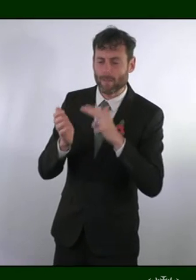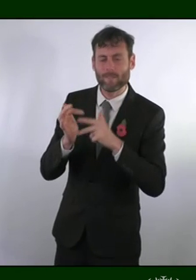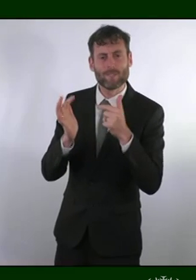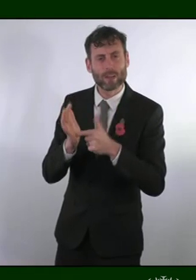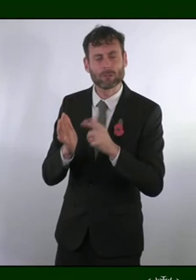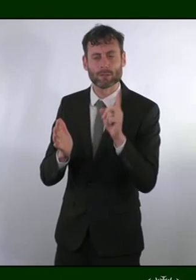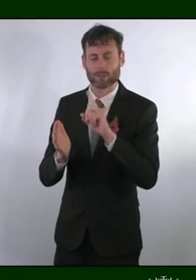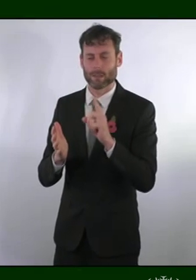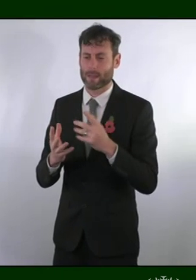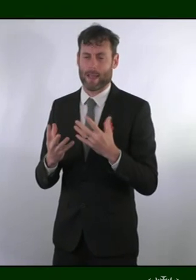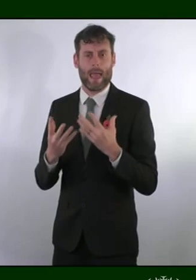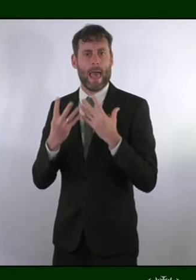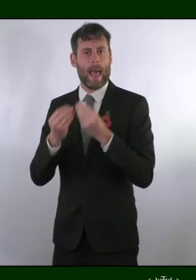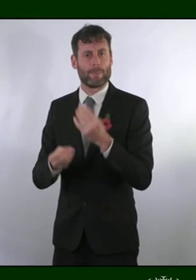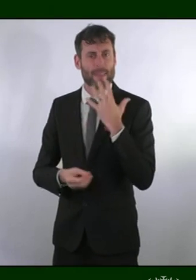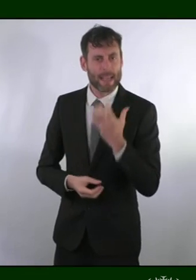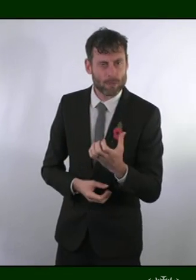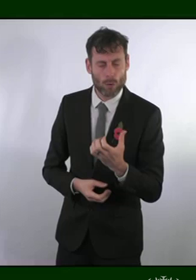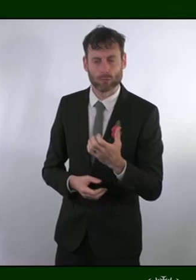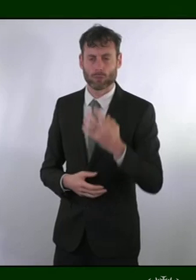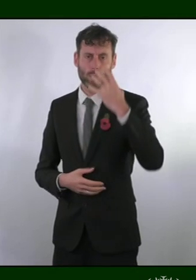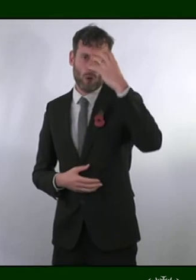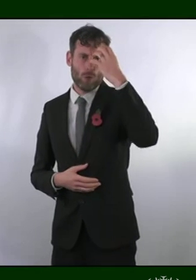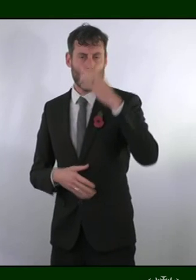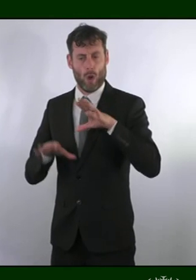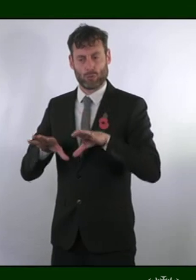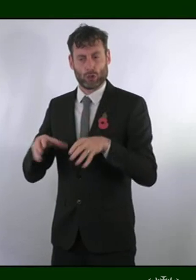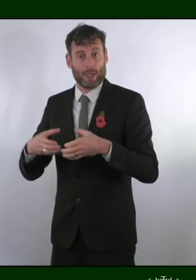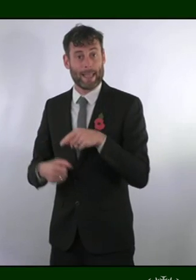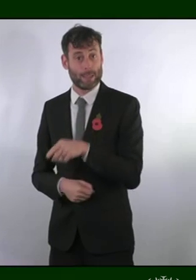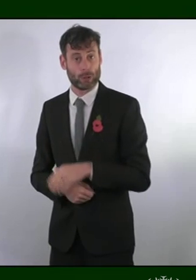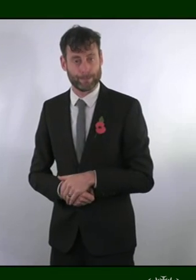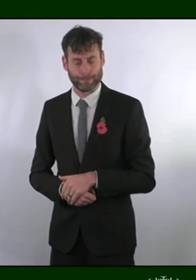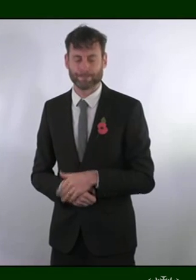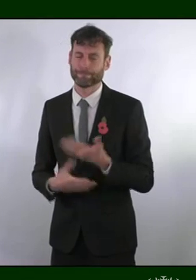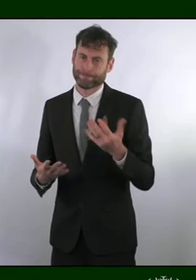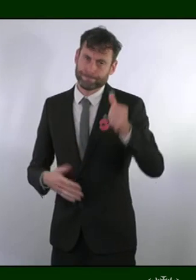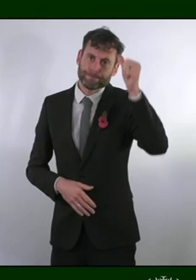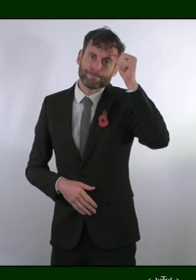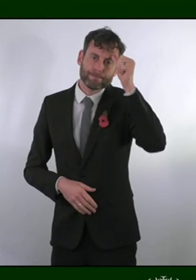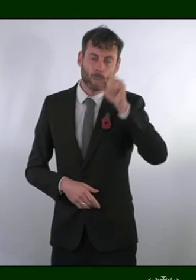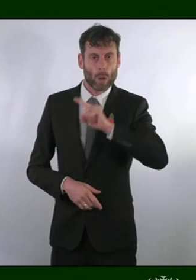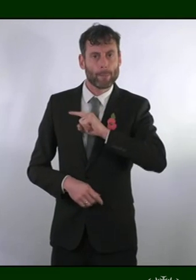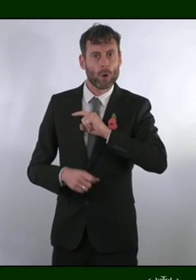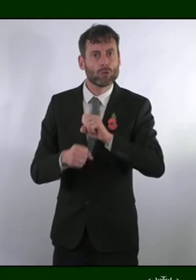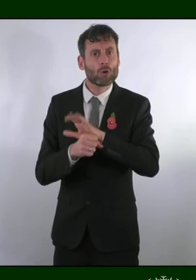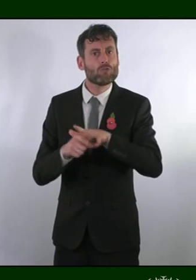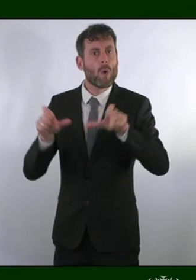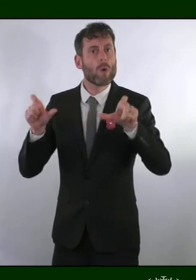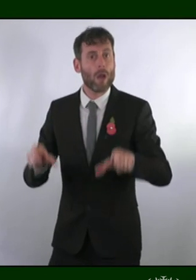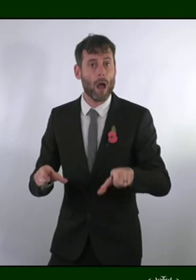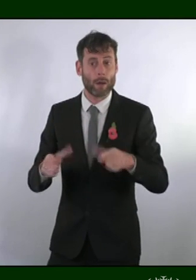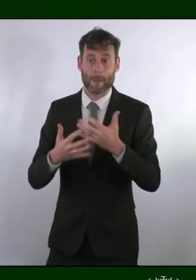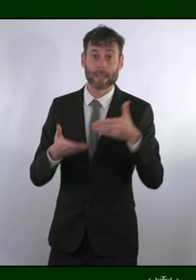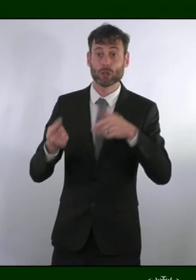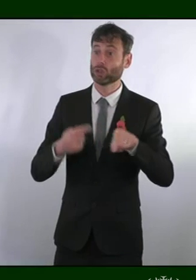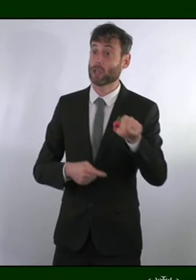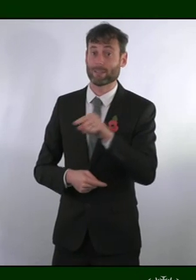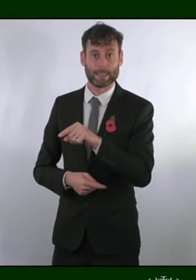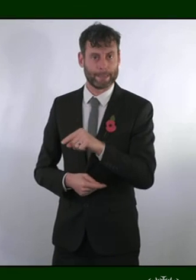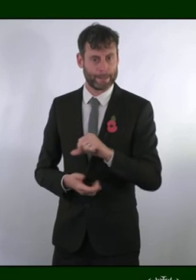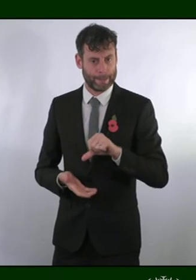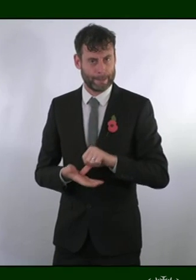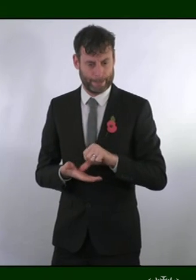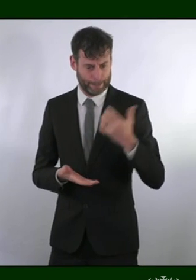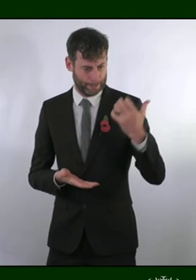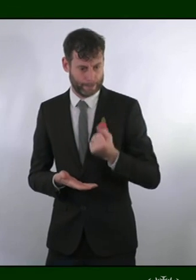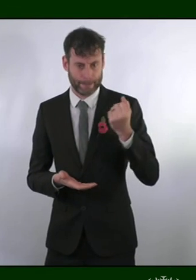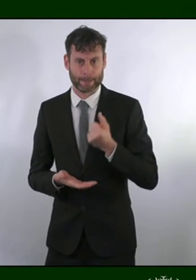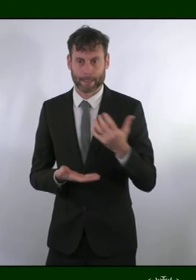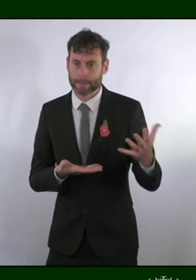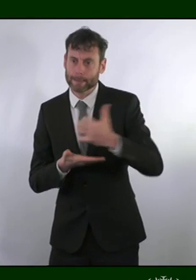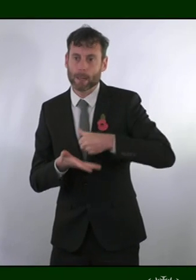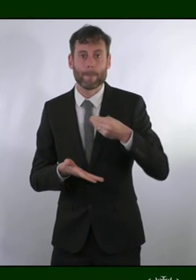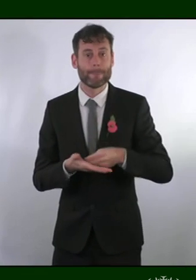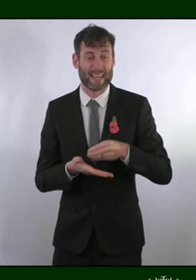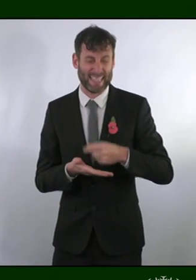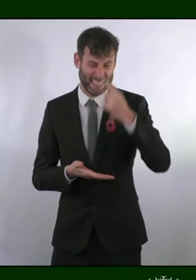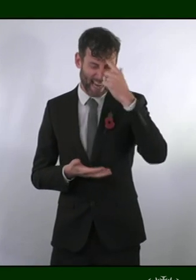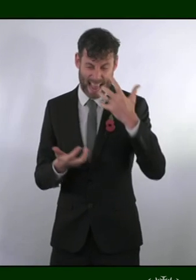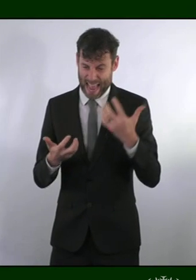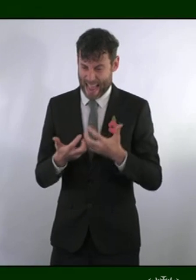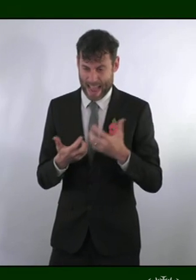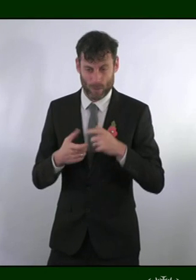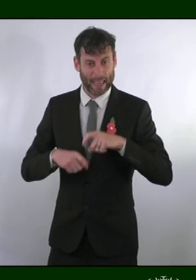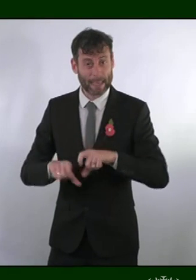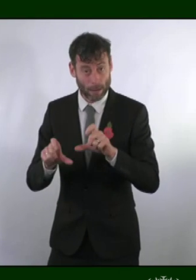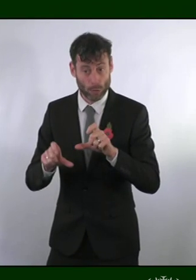Like many other charities, Help for Heroes has seen a significant drop in its funding during this pandemic, and it is now having to take very difficult decisions about redundancies and keeping open recovery centres for veterans.